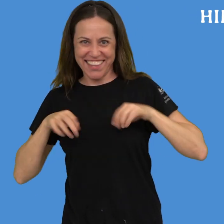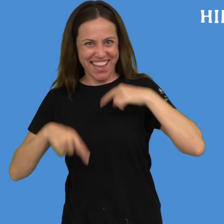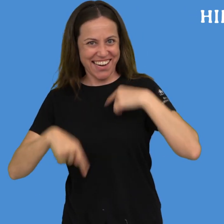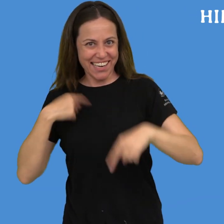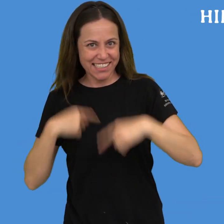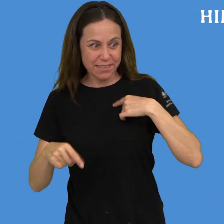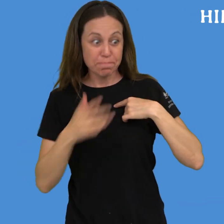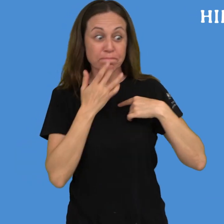circulación